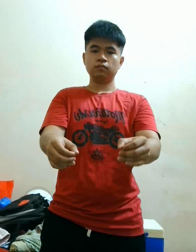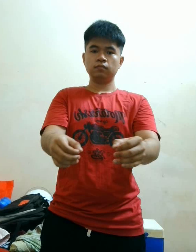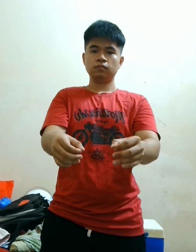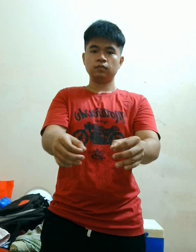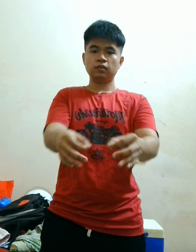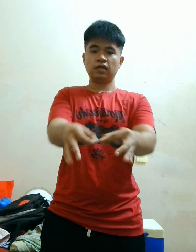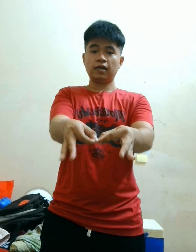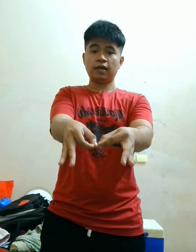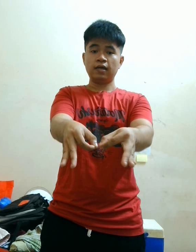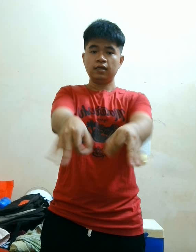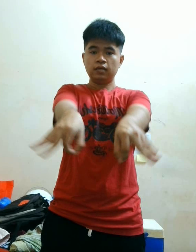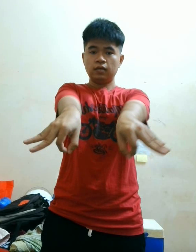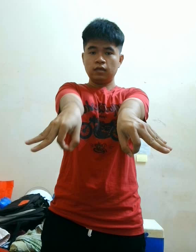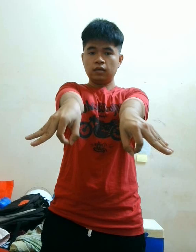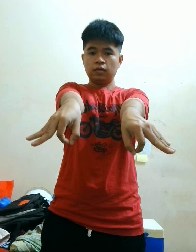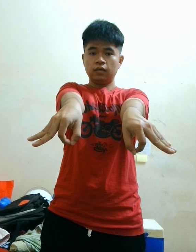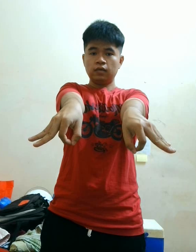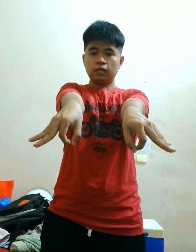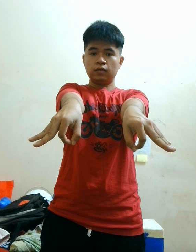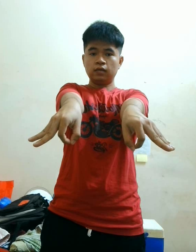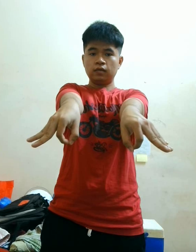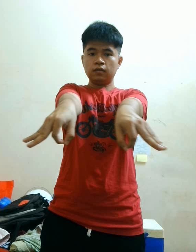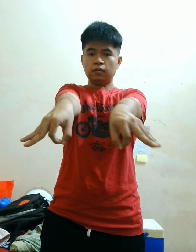cai gi